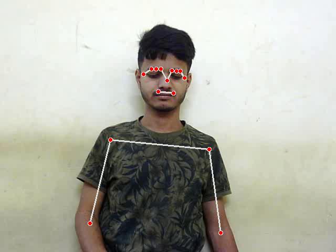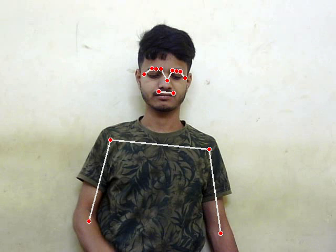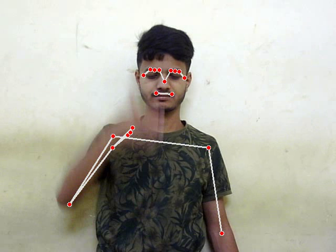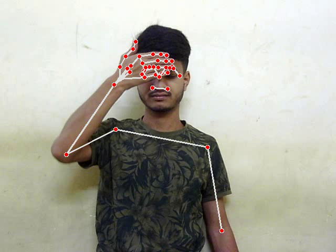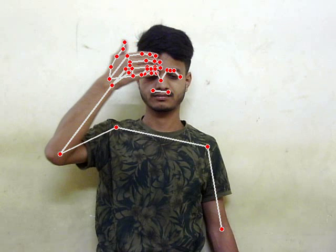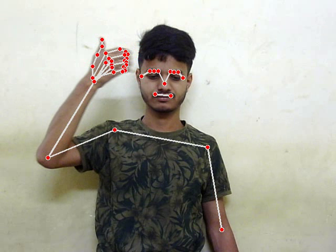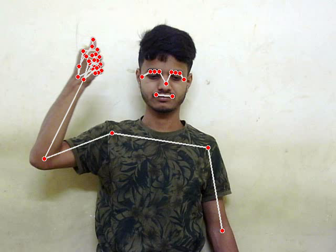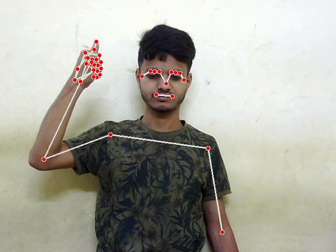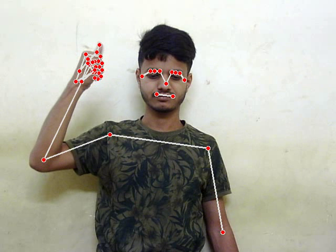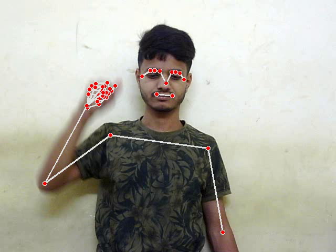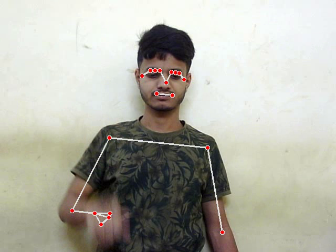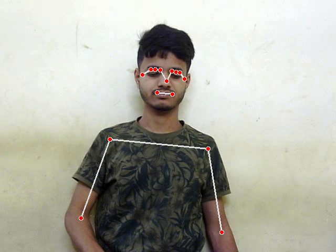forget